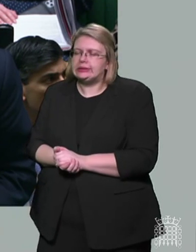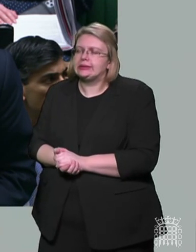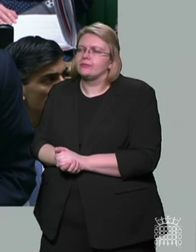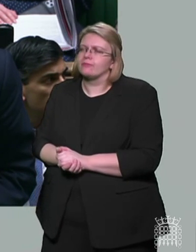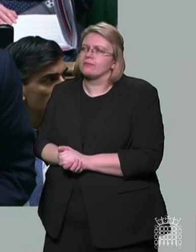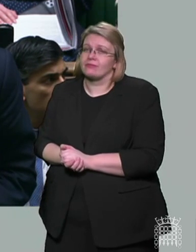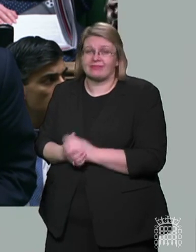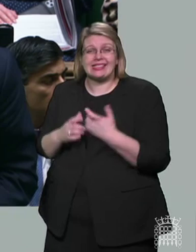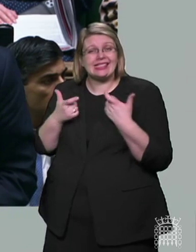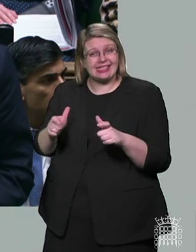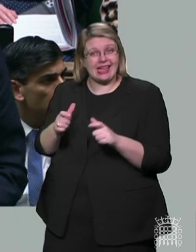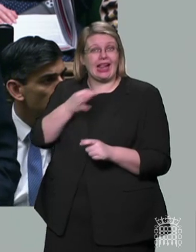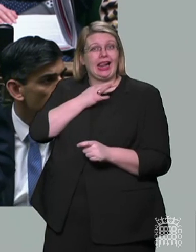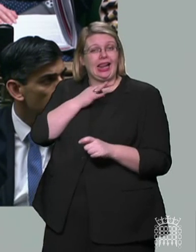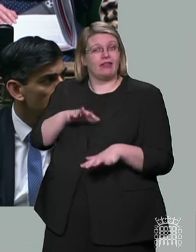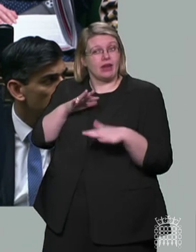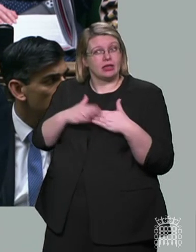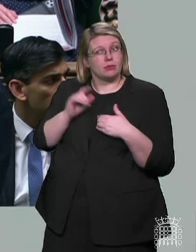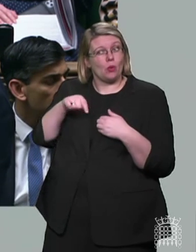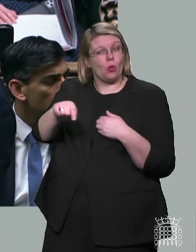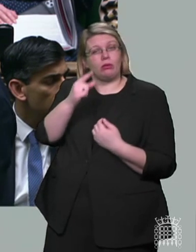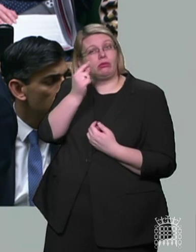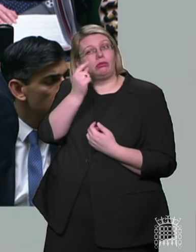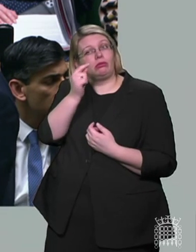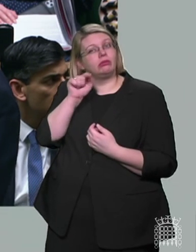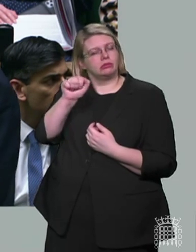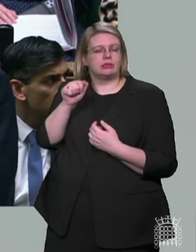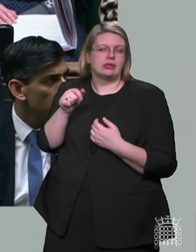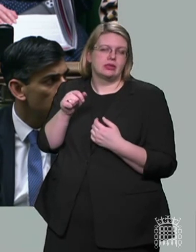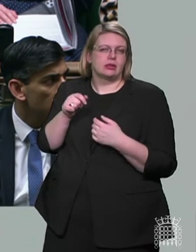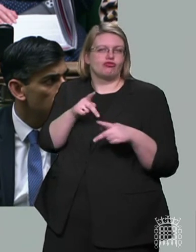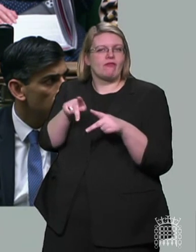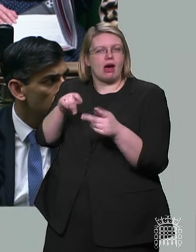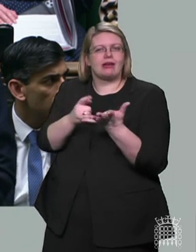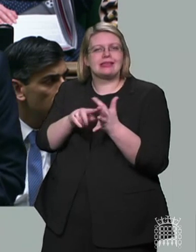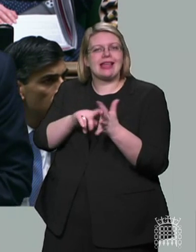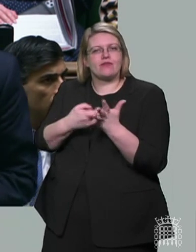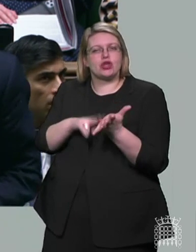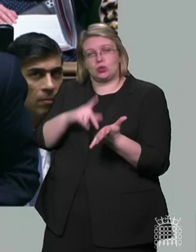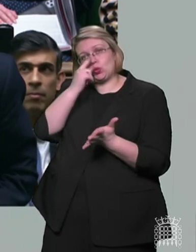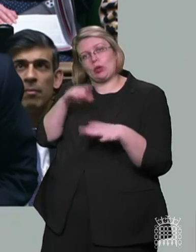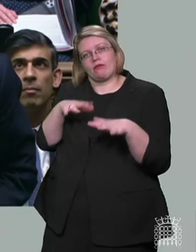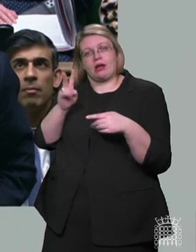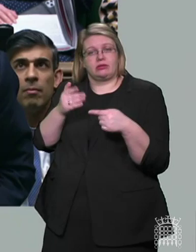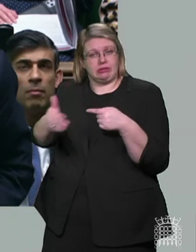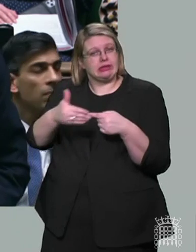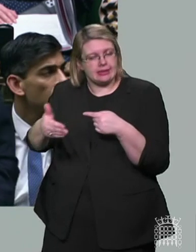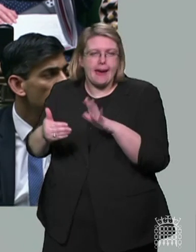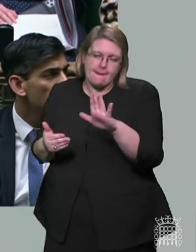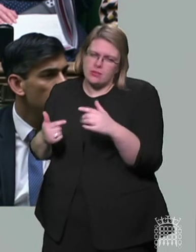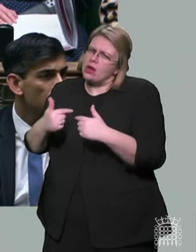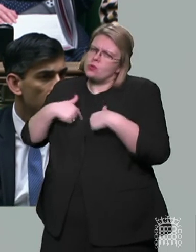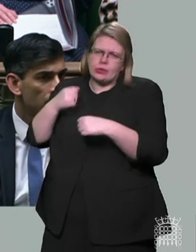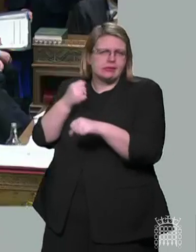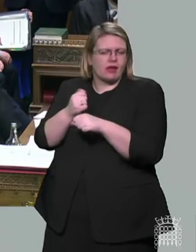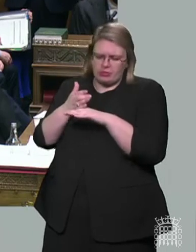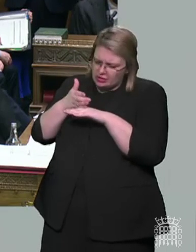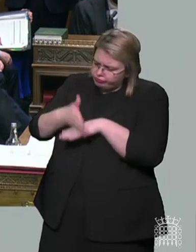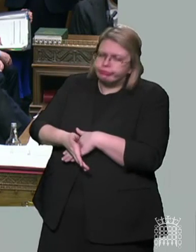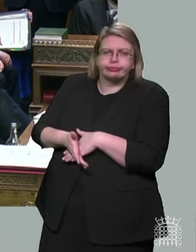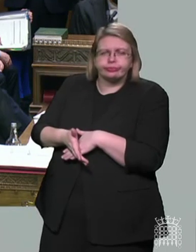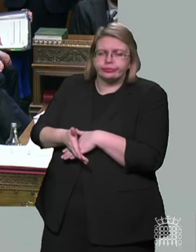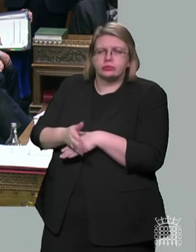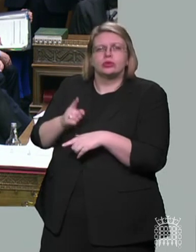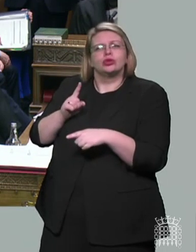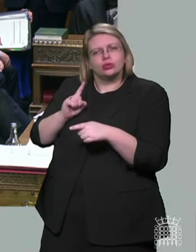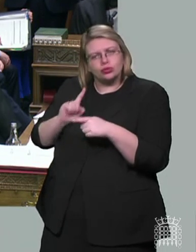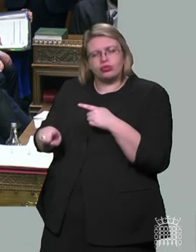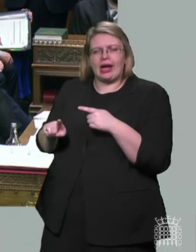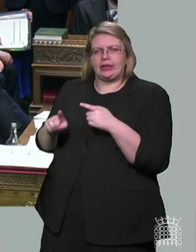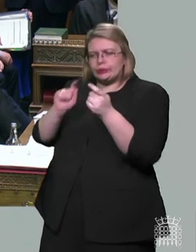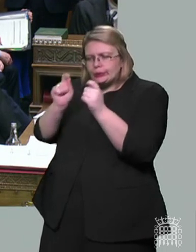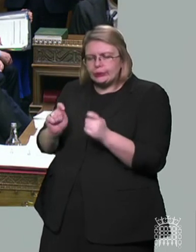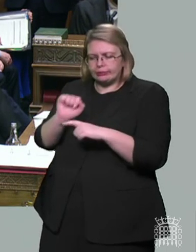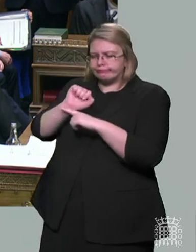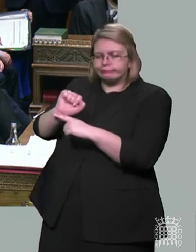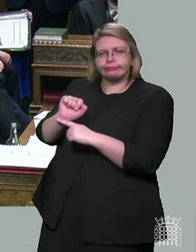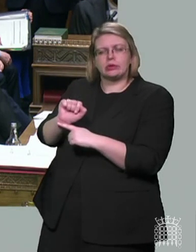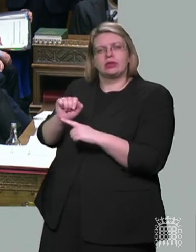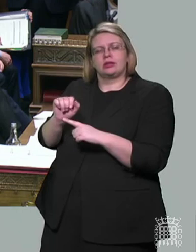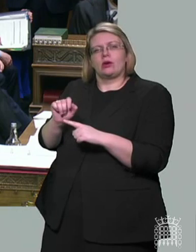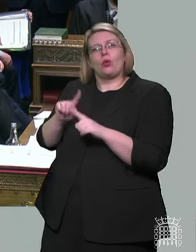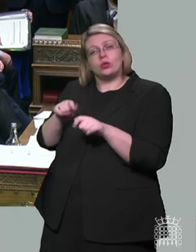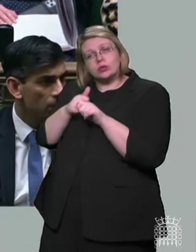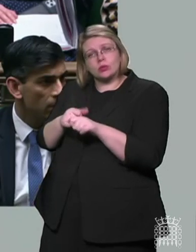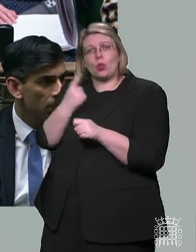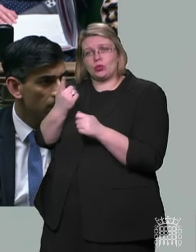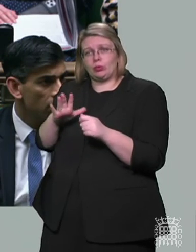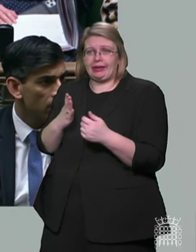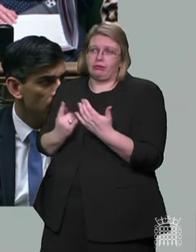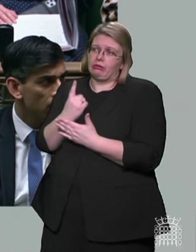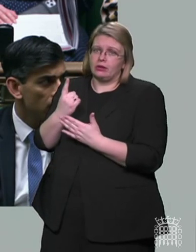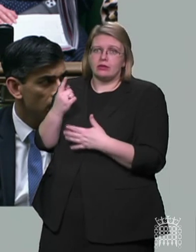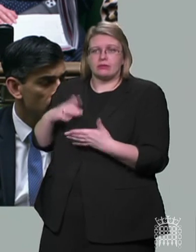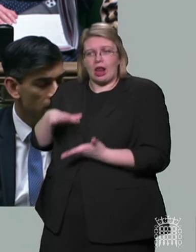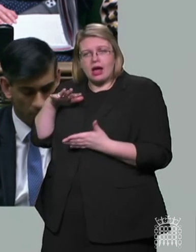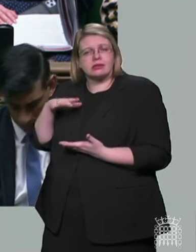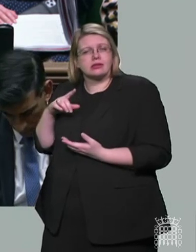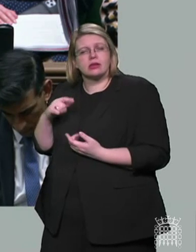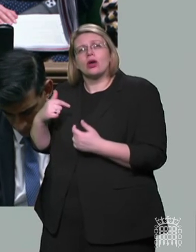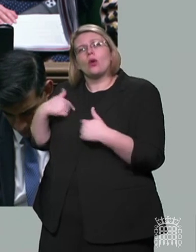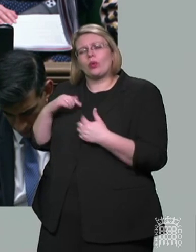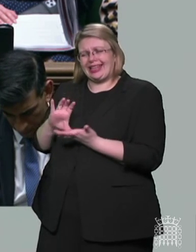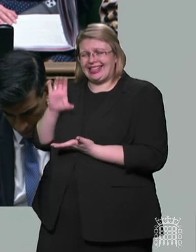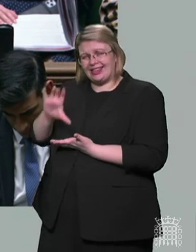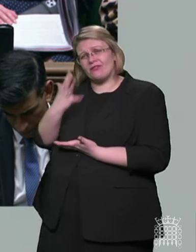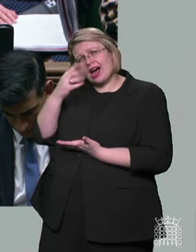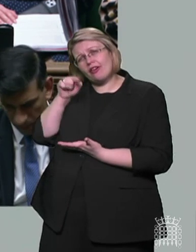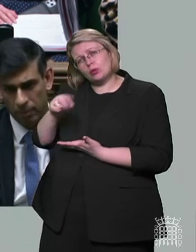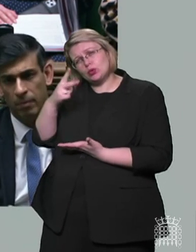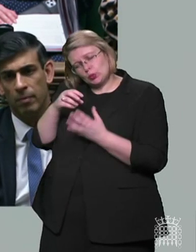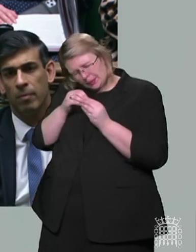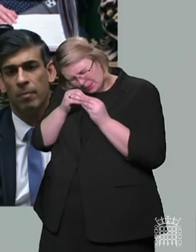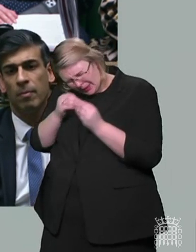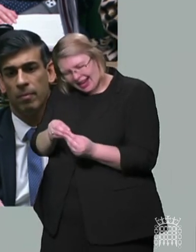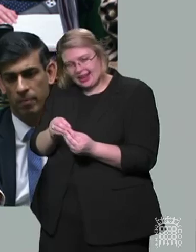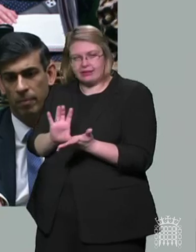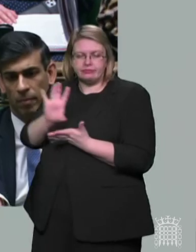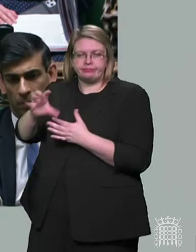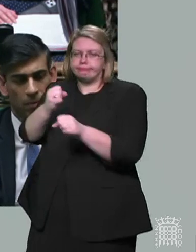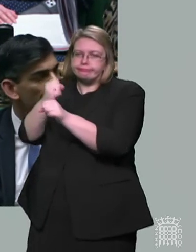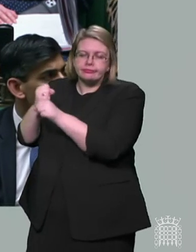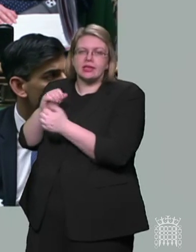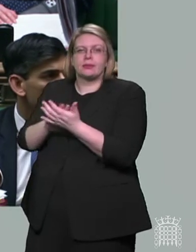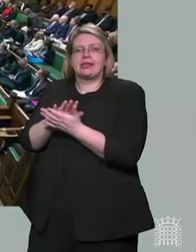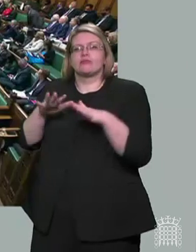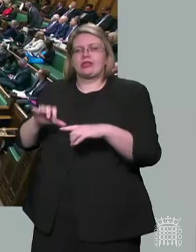There are still flood warnings in place along the Severn, and all I can tell him is that we are working flat out to put in place the remediations to help people who have suffered from flooding, but we are also investing £5.2 billion in the flood defences of this country.